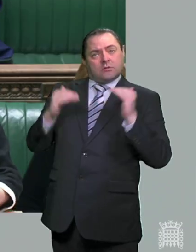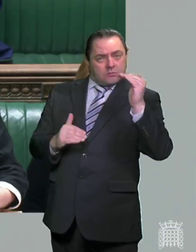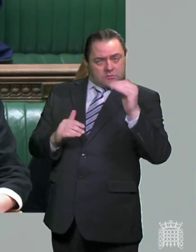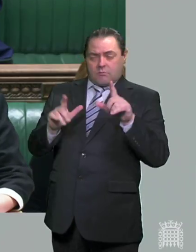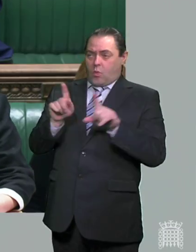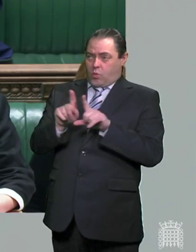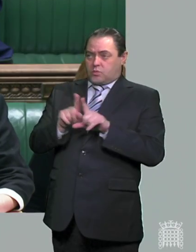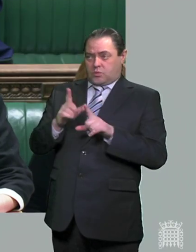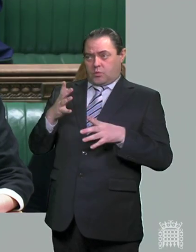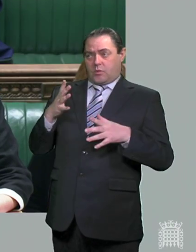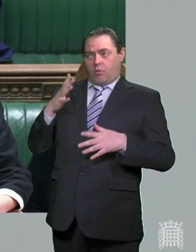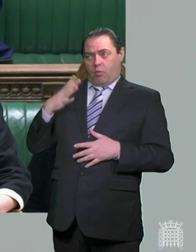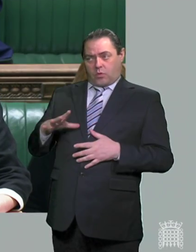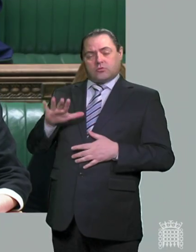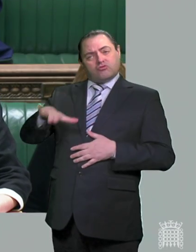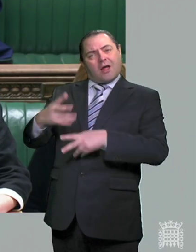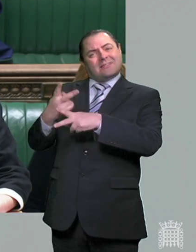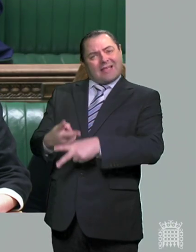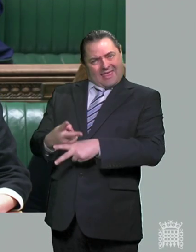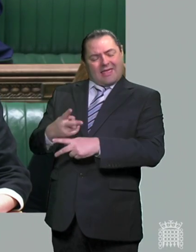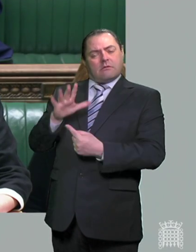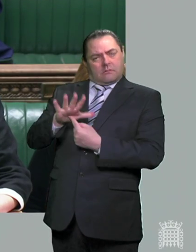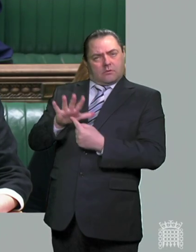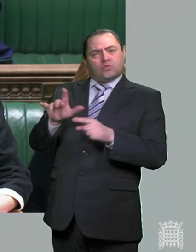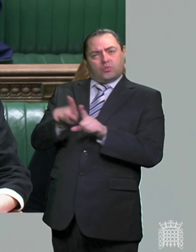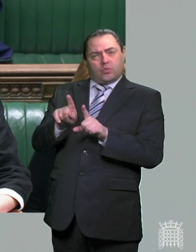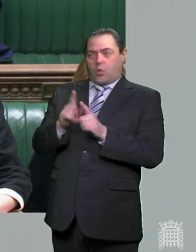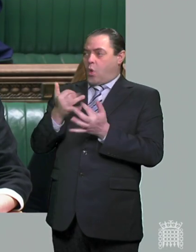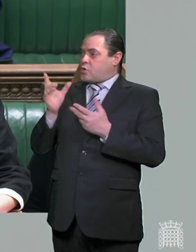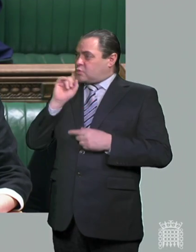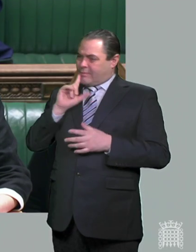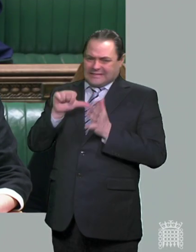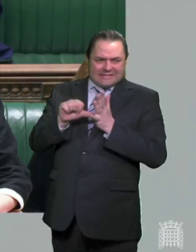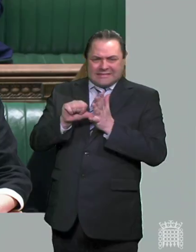We are also committed to the childcare aspect, which is difficult for many women.